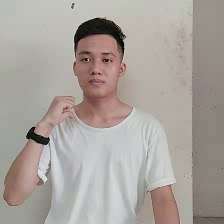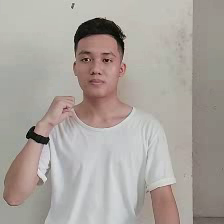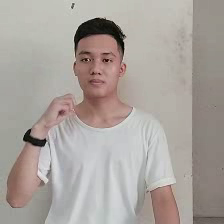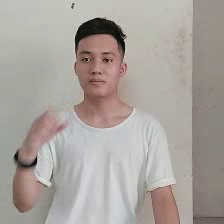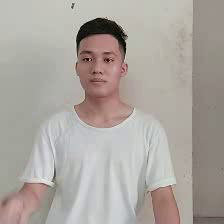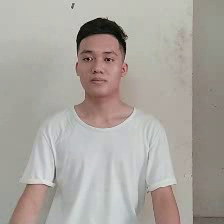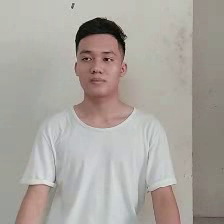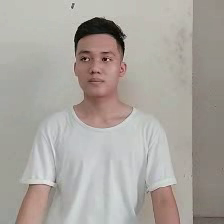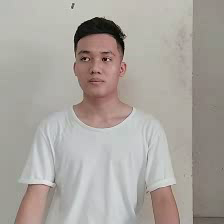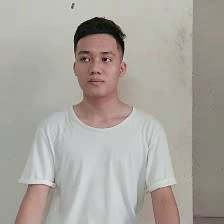Nghỉ ngơi